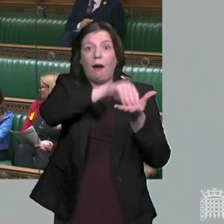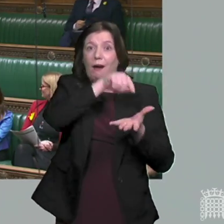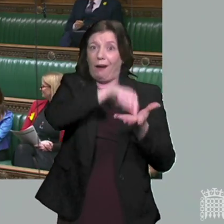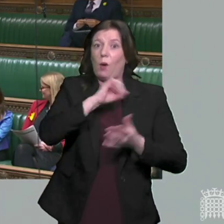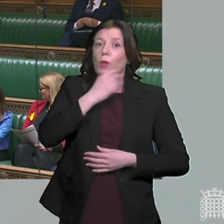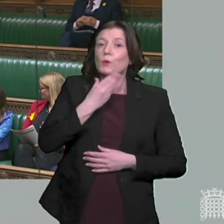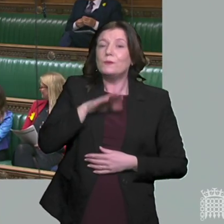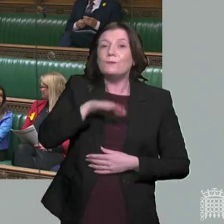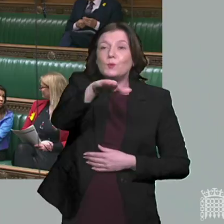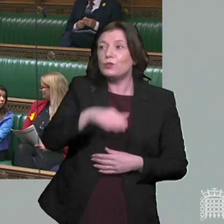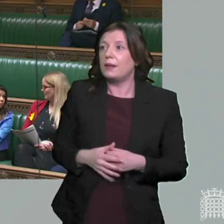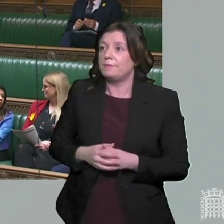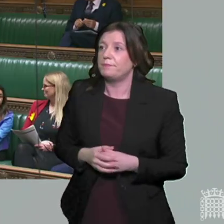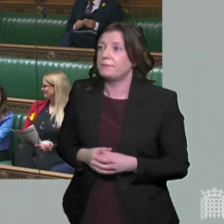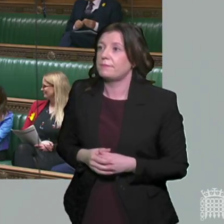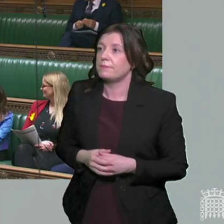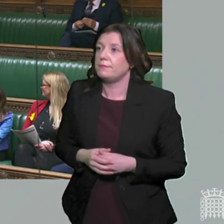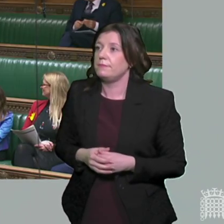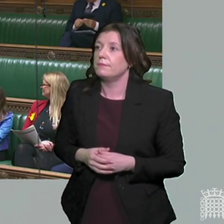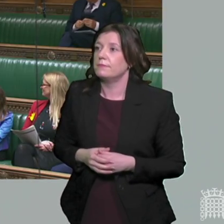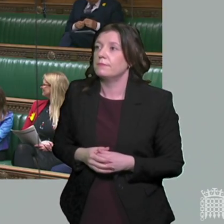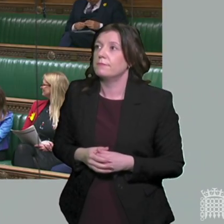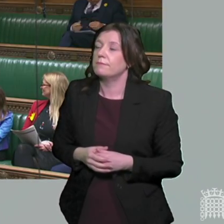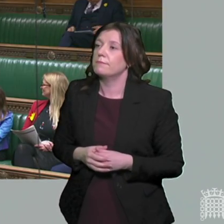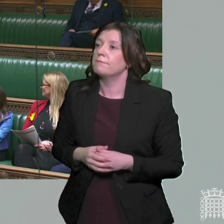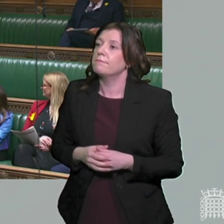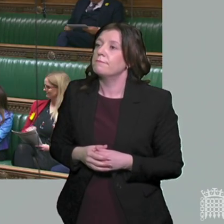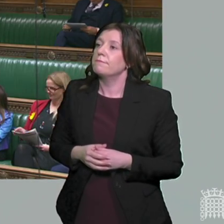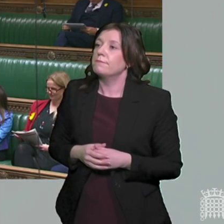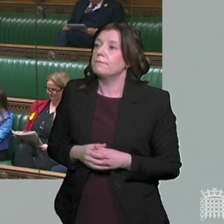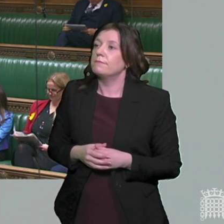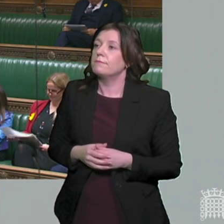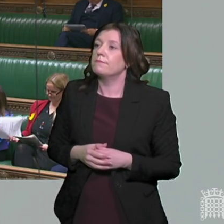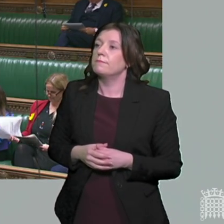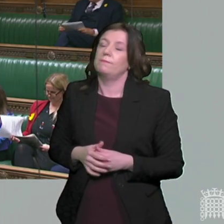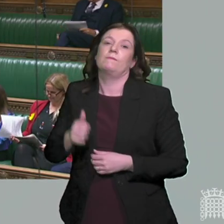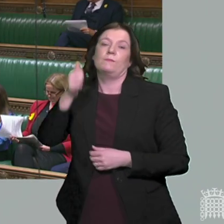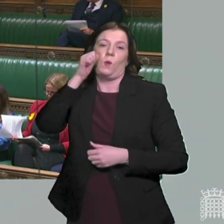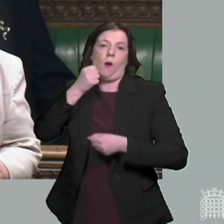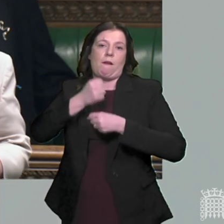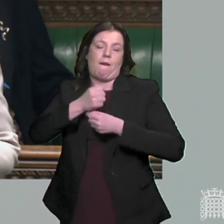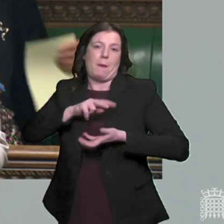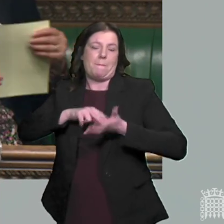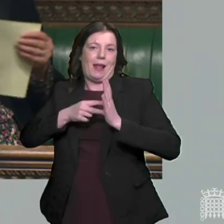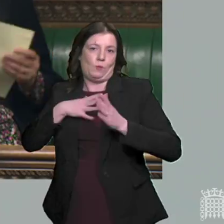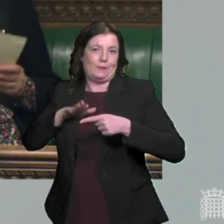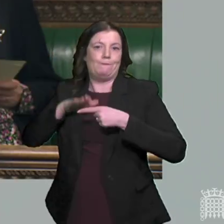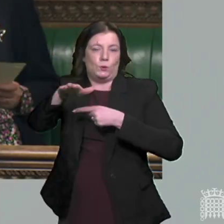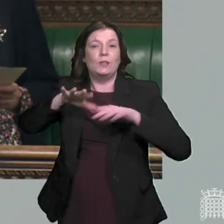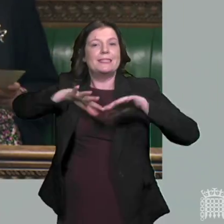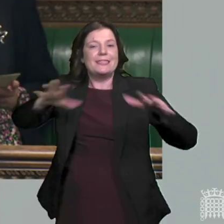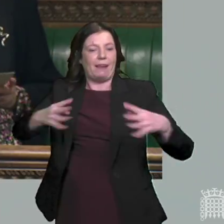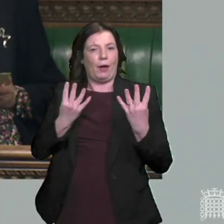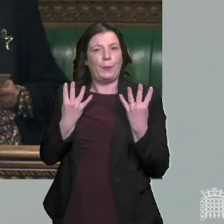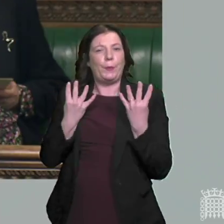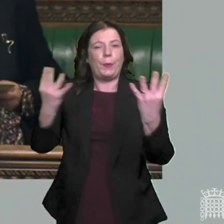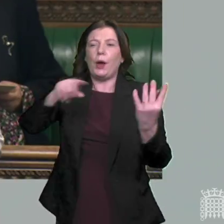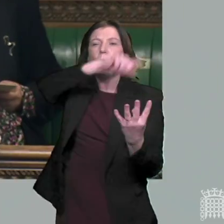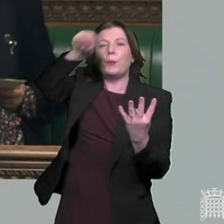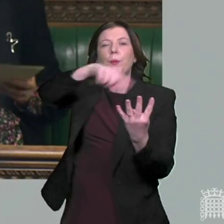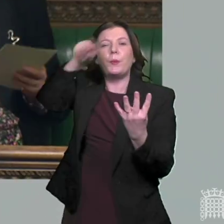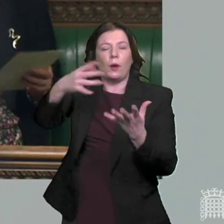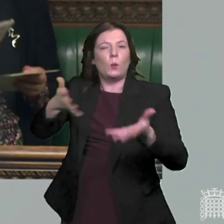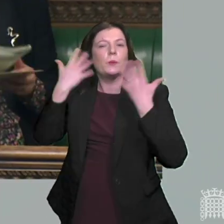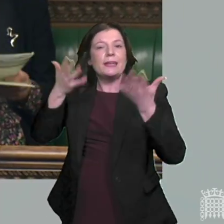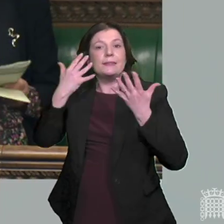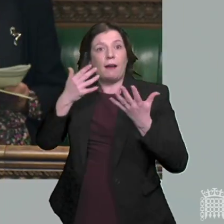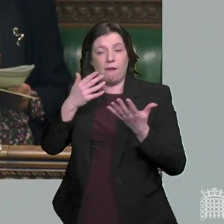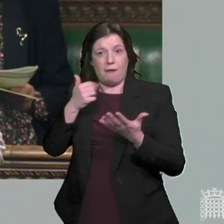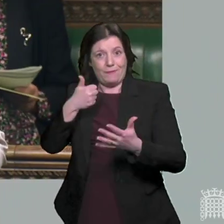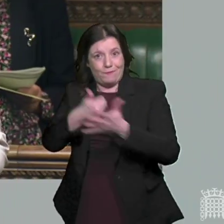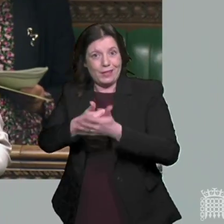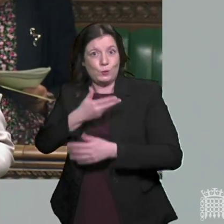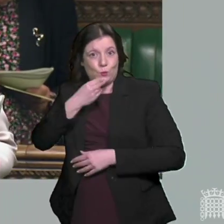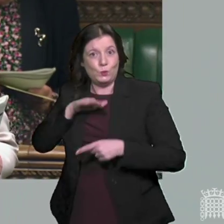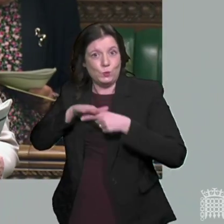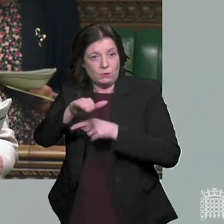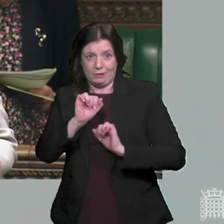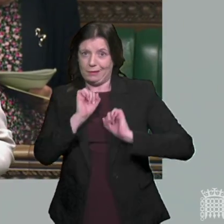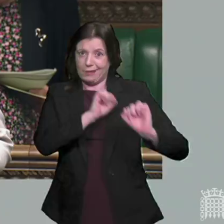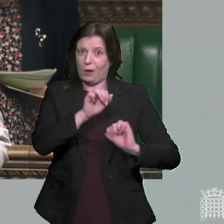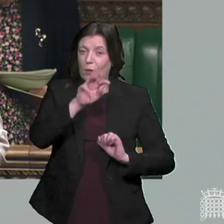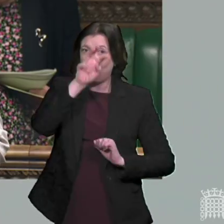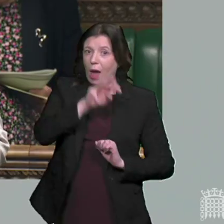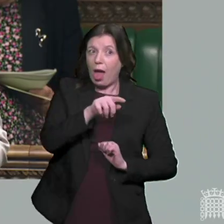A Labour Government will more than quadruple offshore wind to make the UK a clean energy superpower, making the most of the fantastic natural resources in Wales.